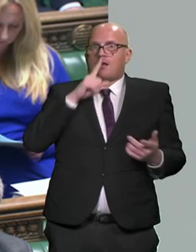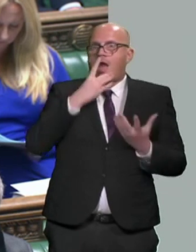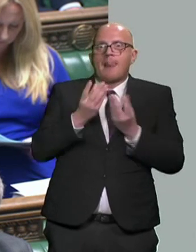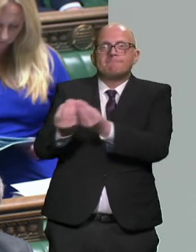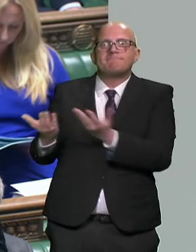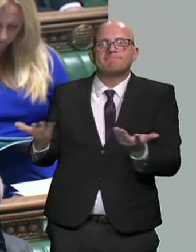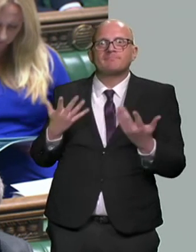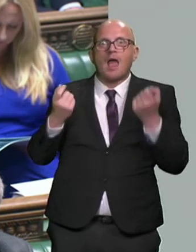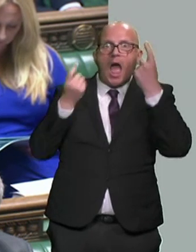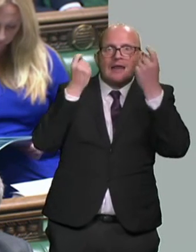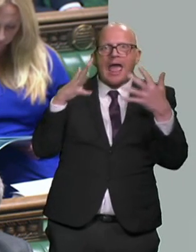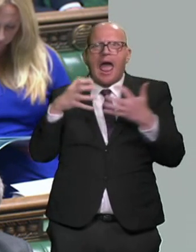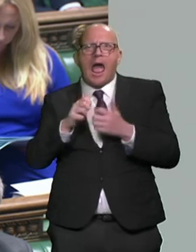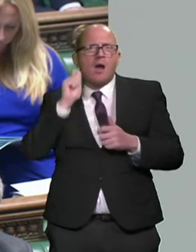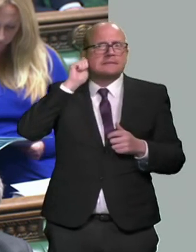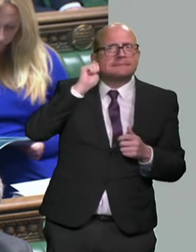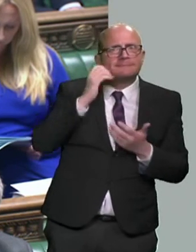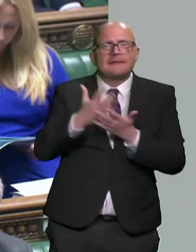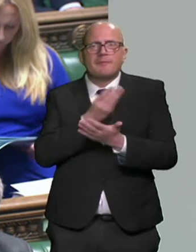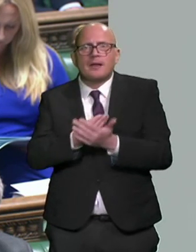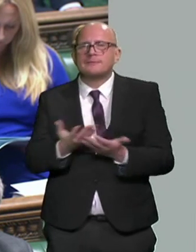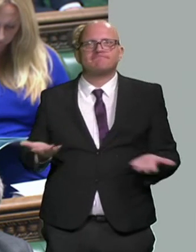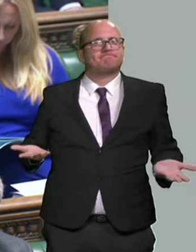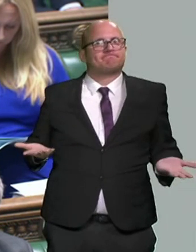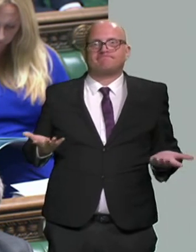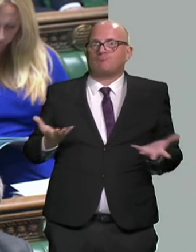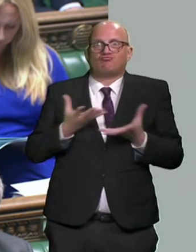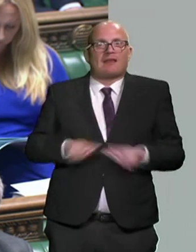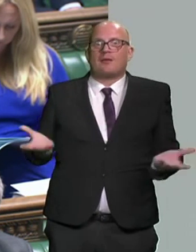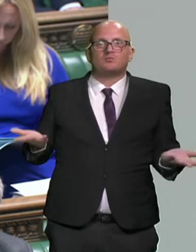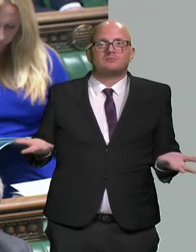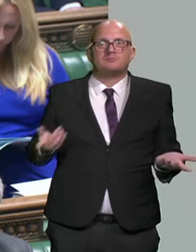He said, while watching this statement, that his “head …sunk”. There is no help for people on energy.